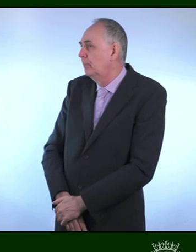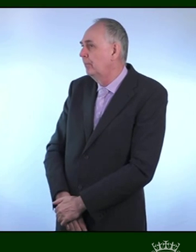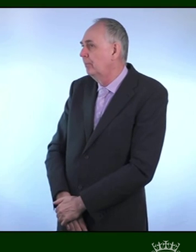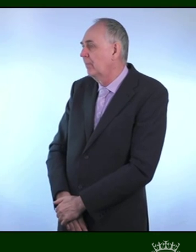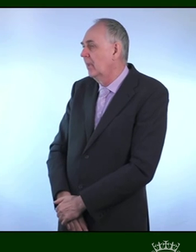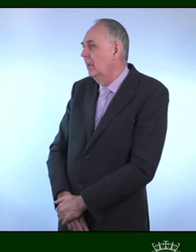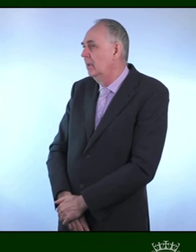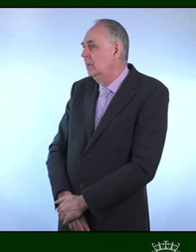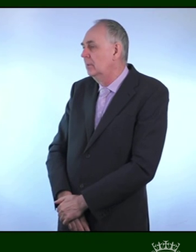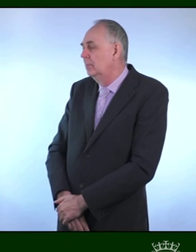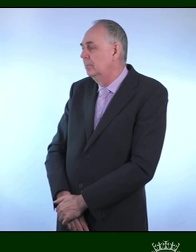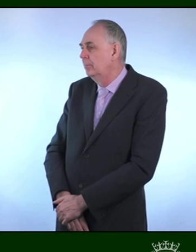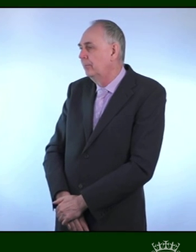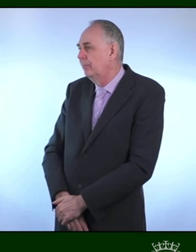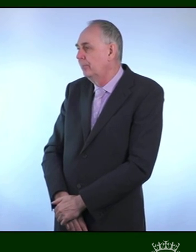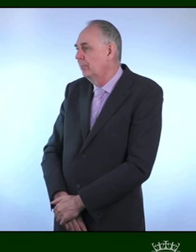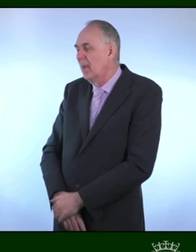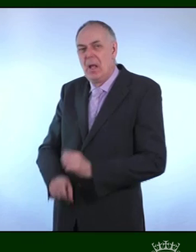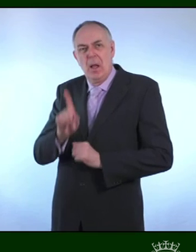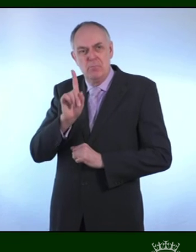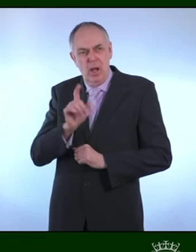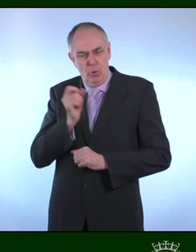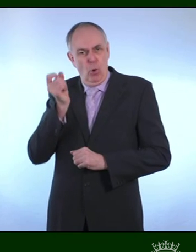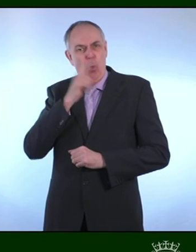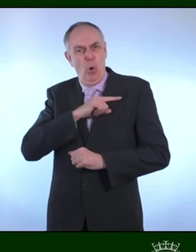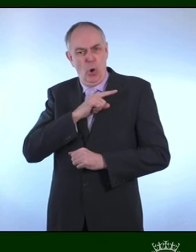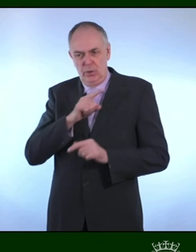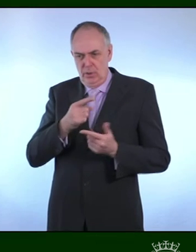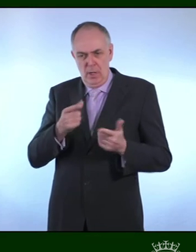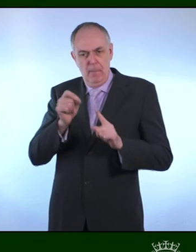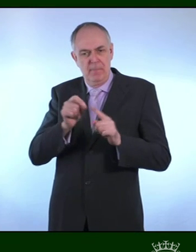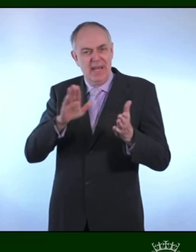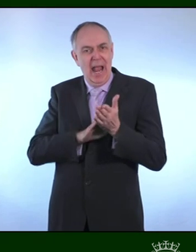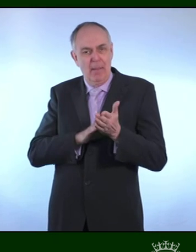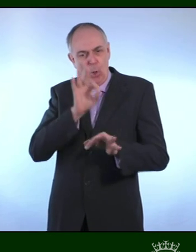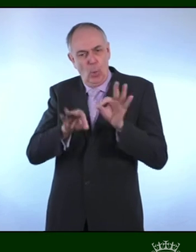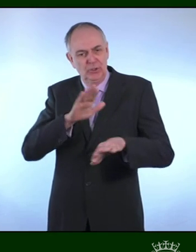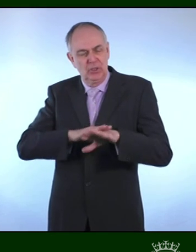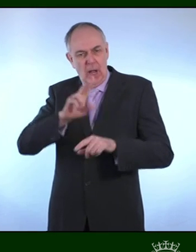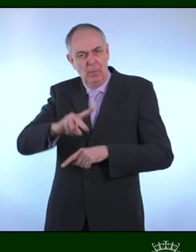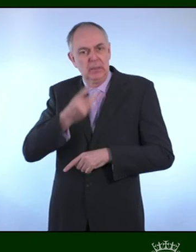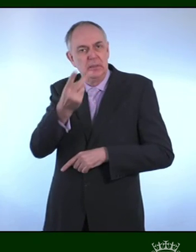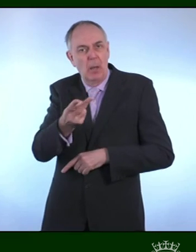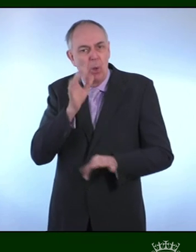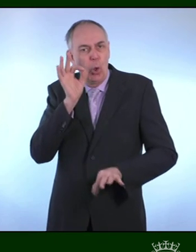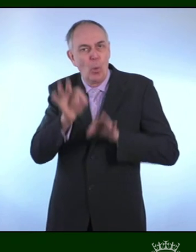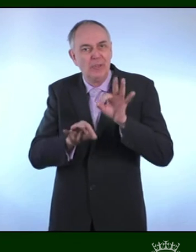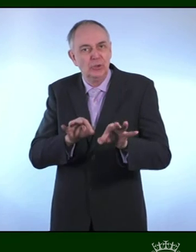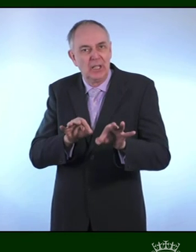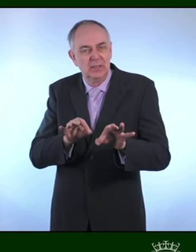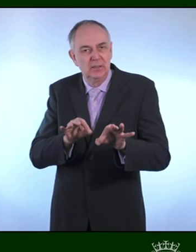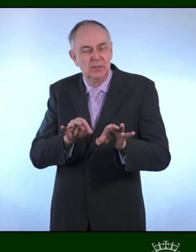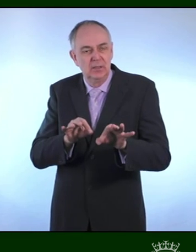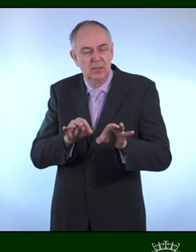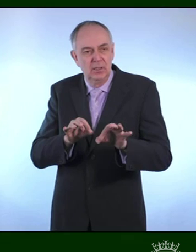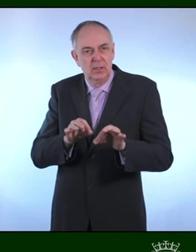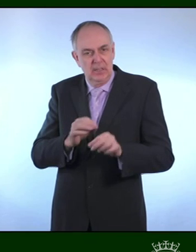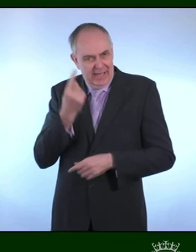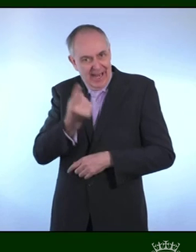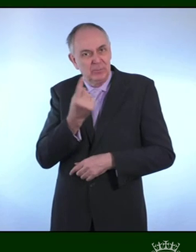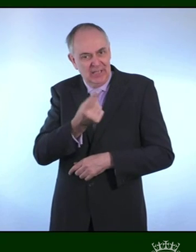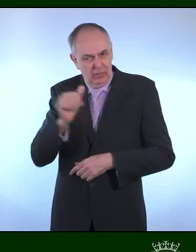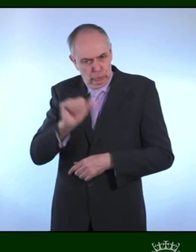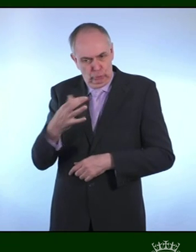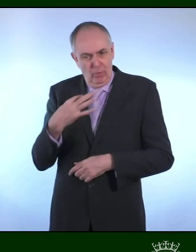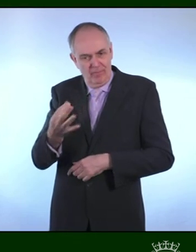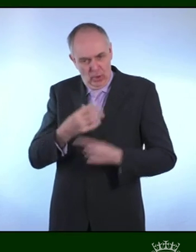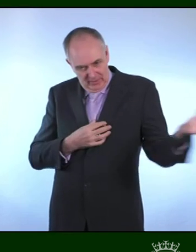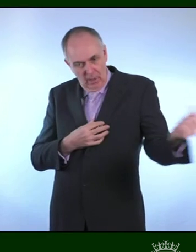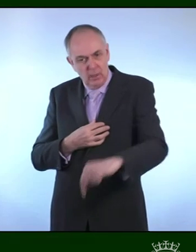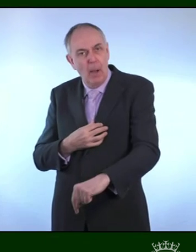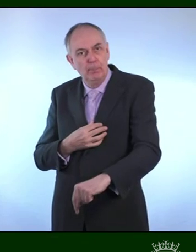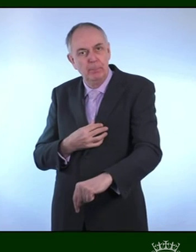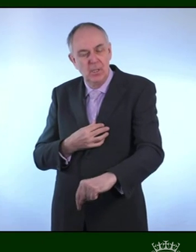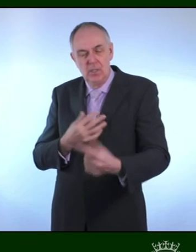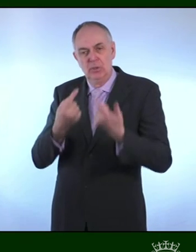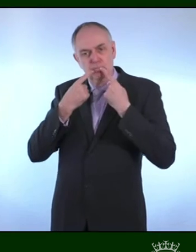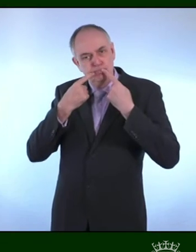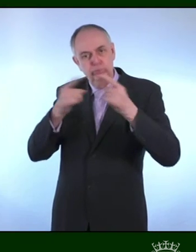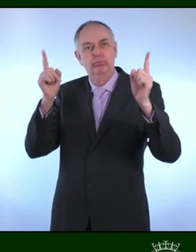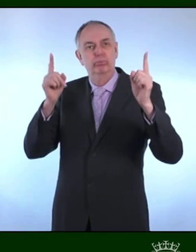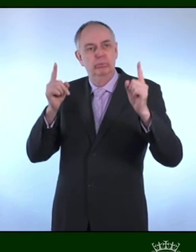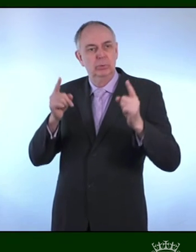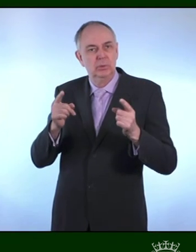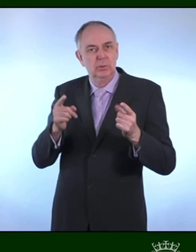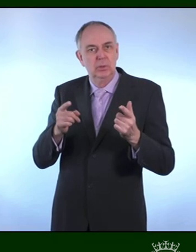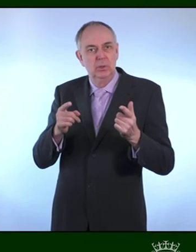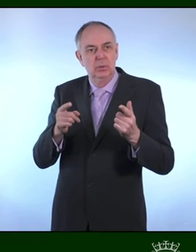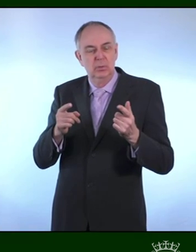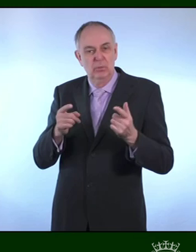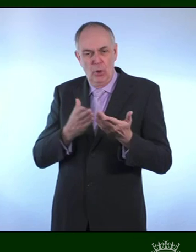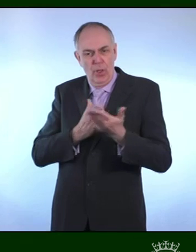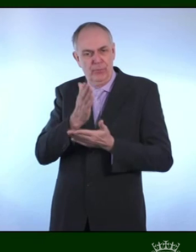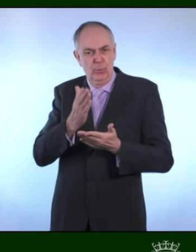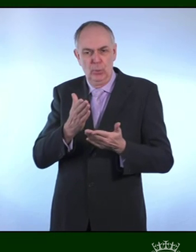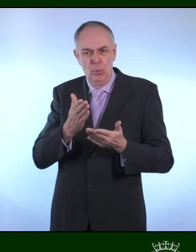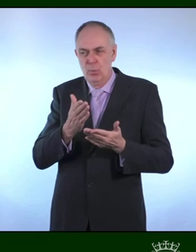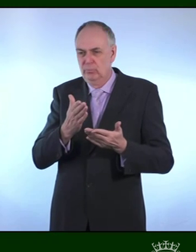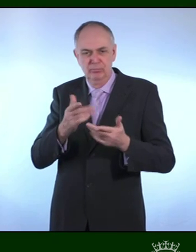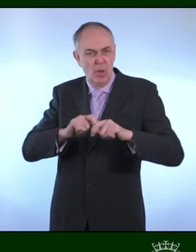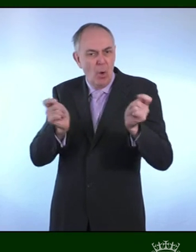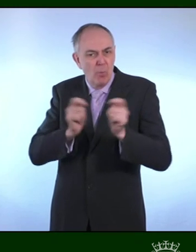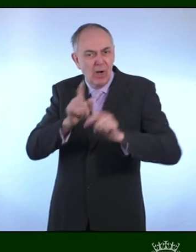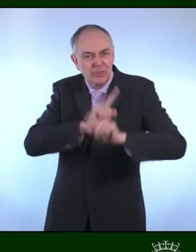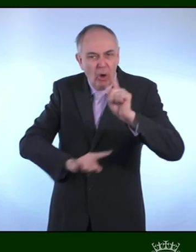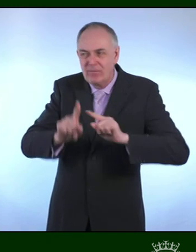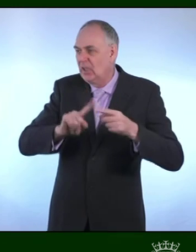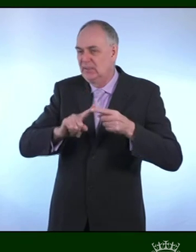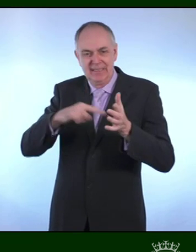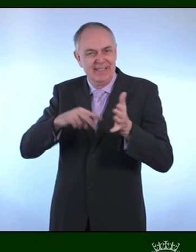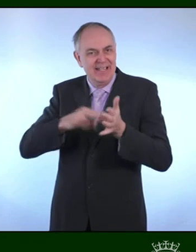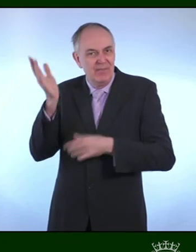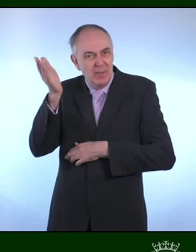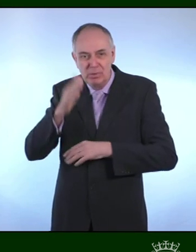It is a little odd, however, that we are having to have a double session of Prime Minister’s Question Time to question the Prime Minister, when he himself should have volunteered to come here and make a statement at some length on the subject, rather than just doing it through press conferences and television addresses.